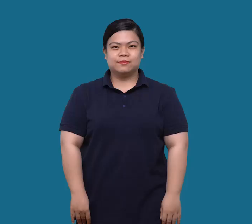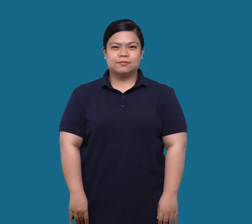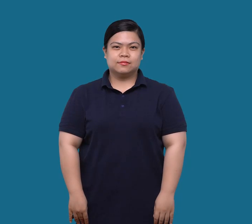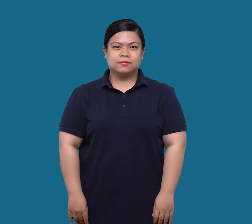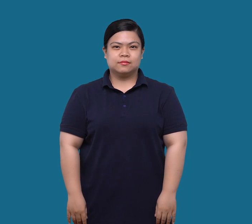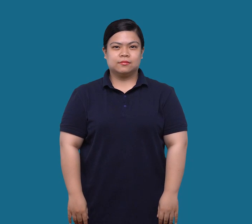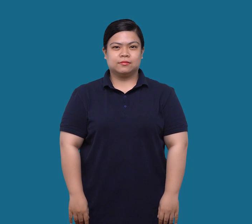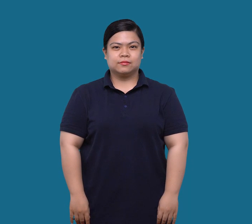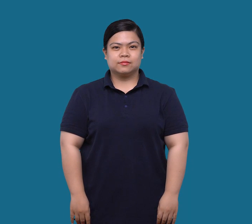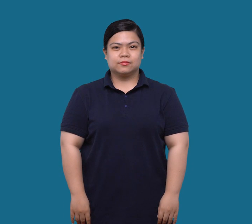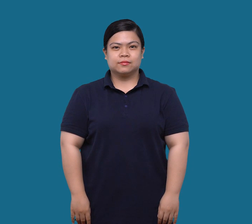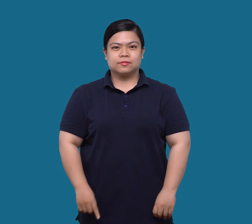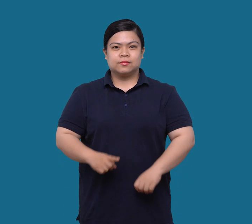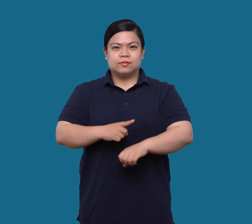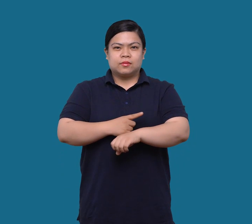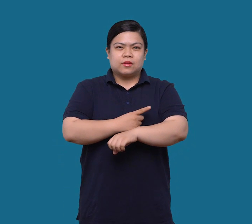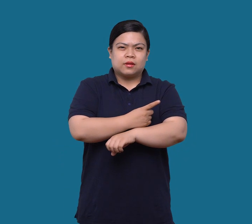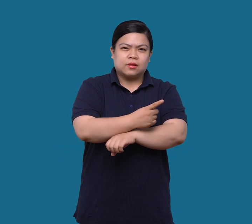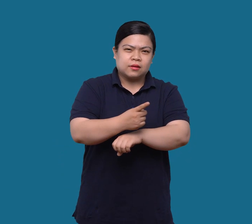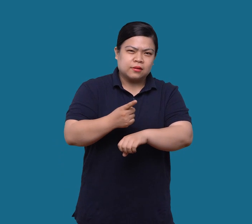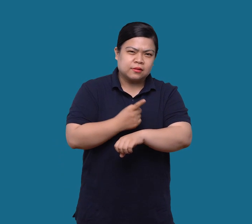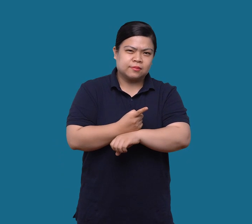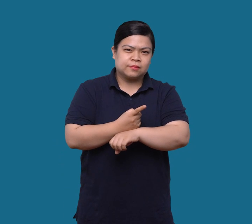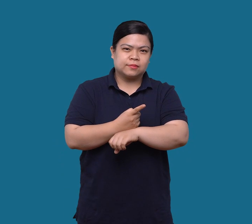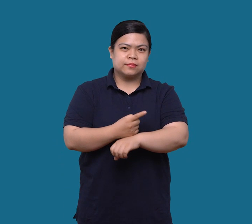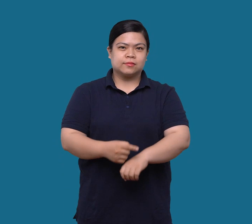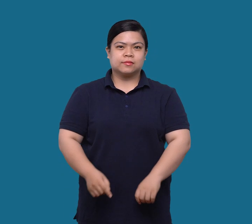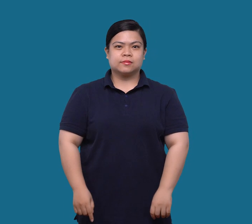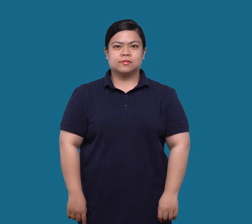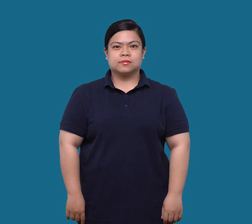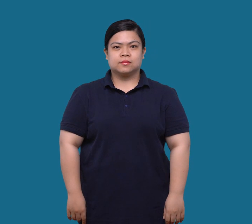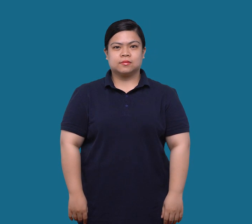một tiếng